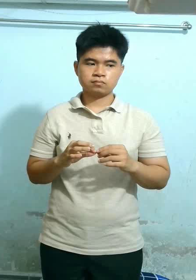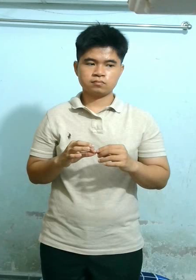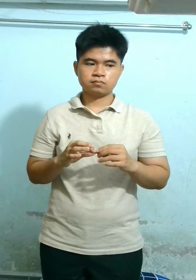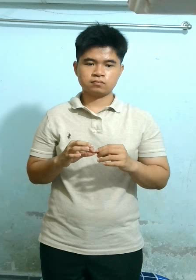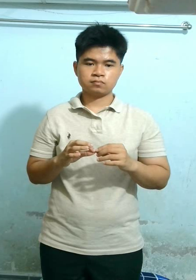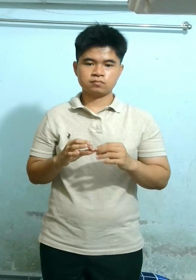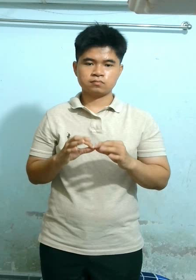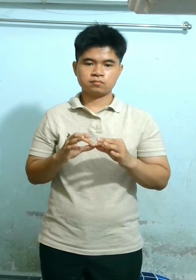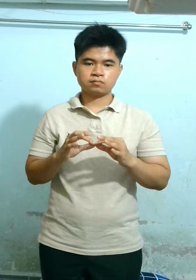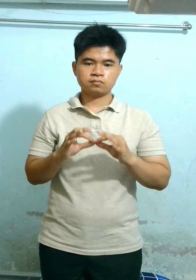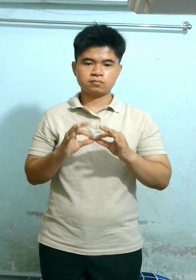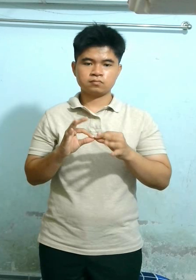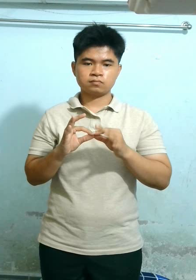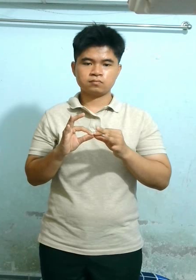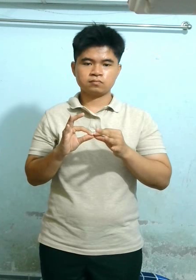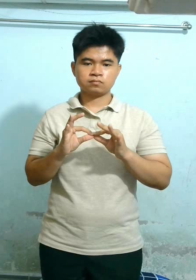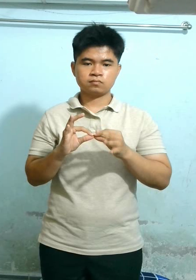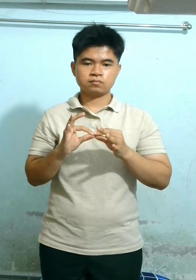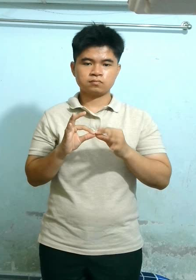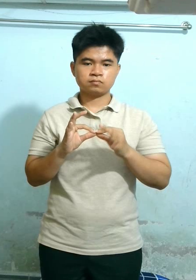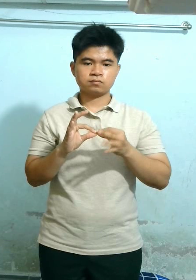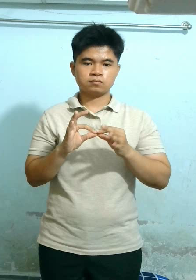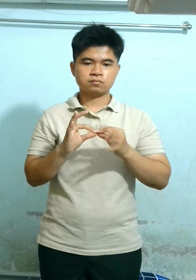phien dich